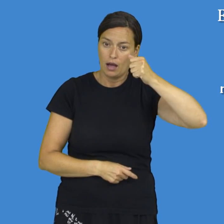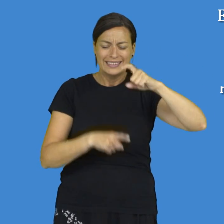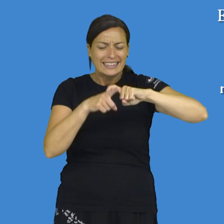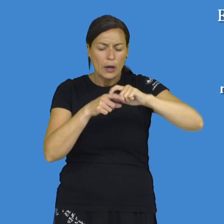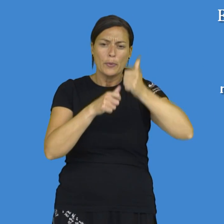tipo